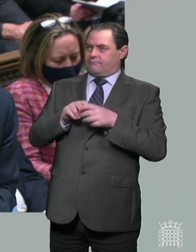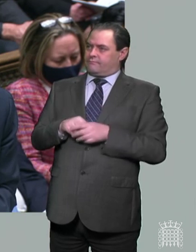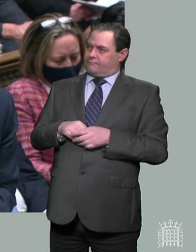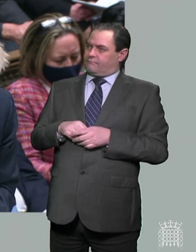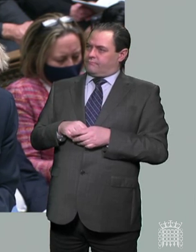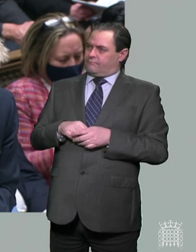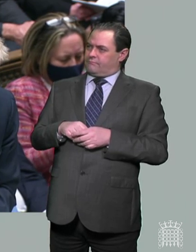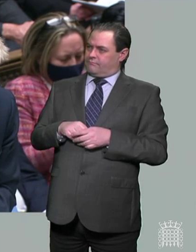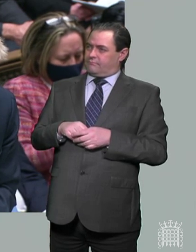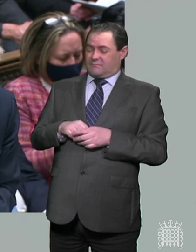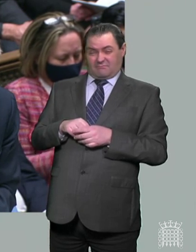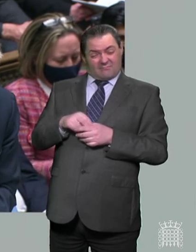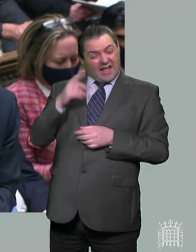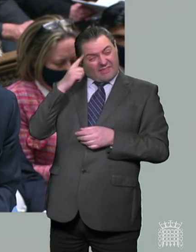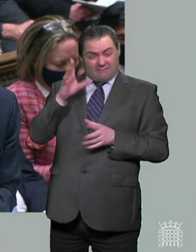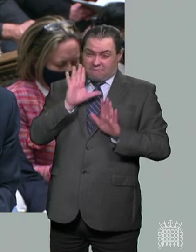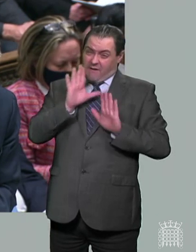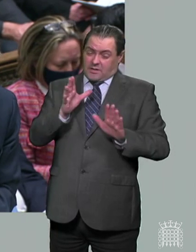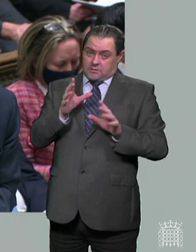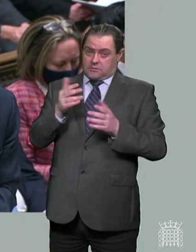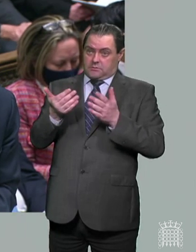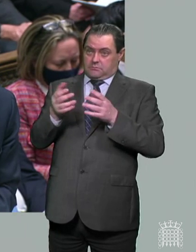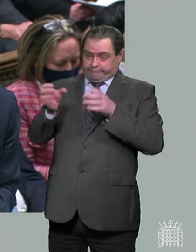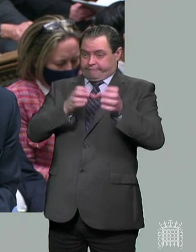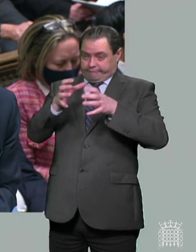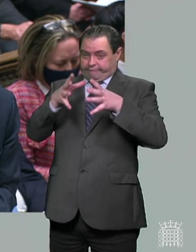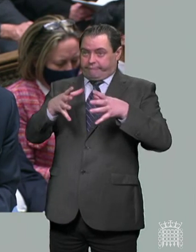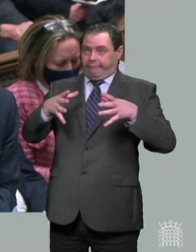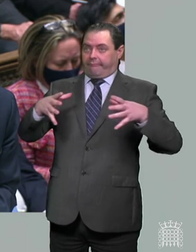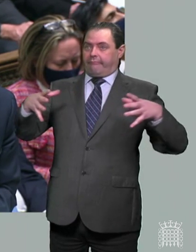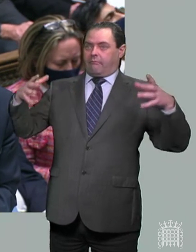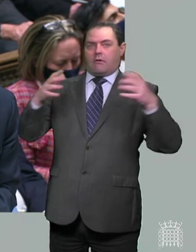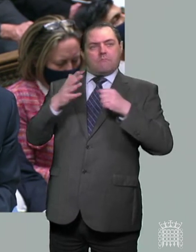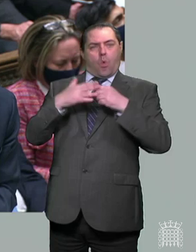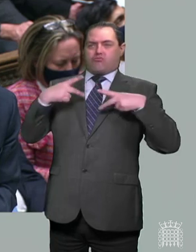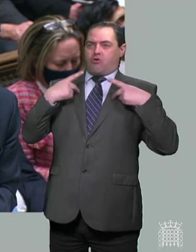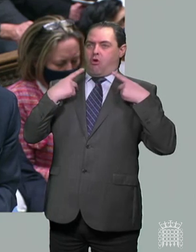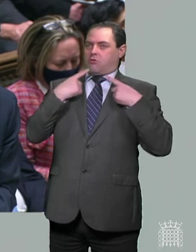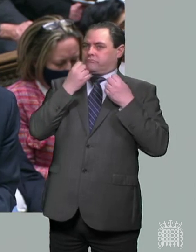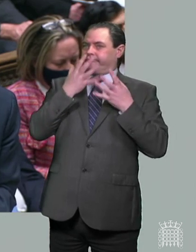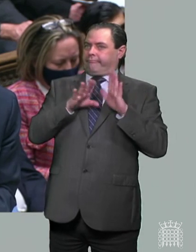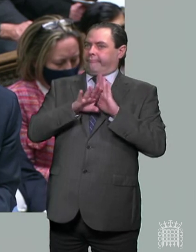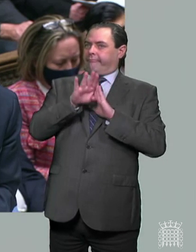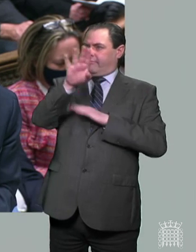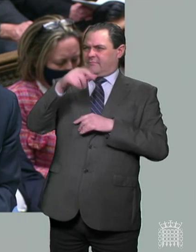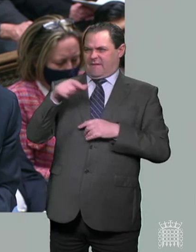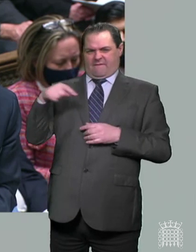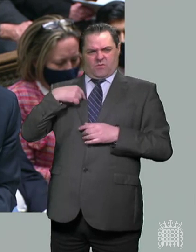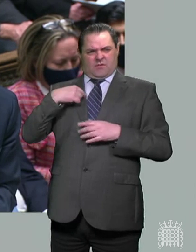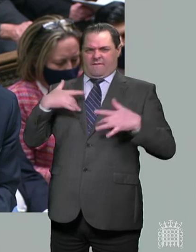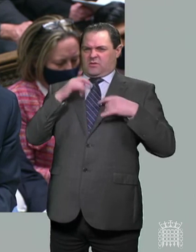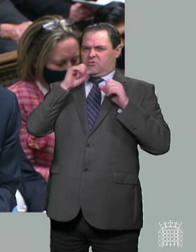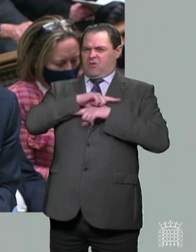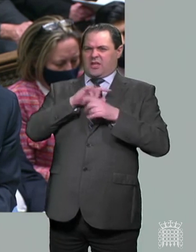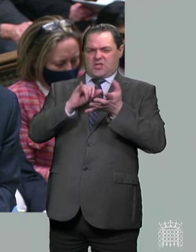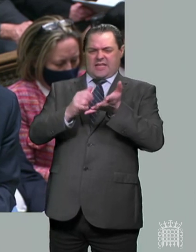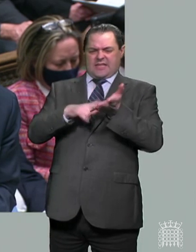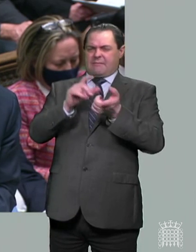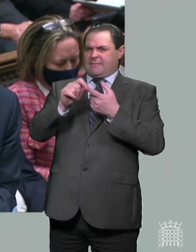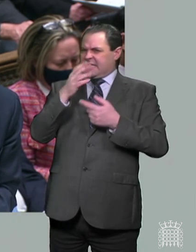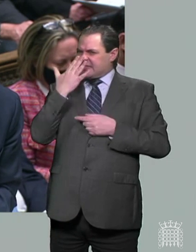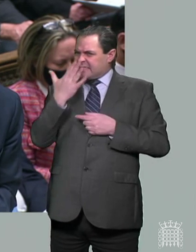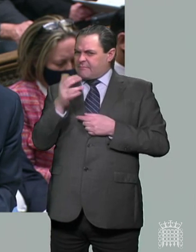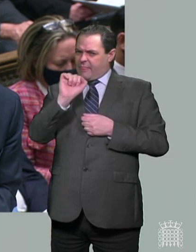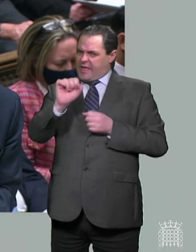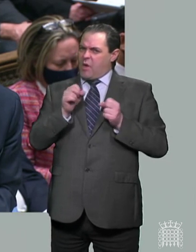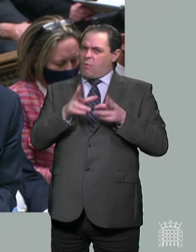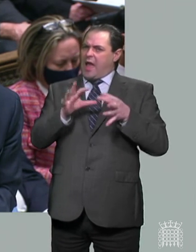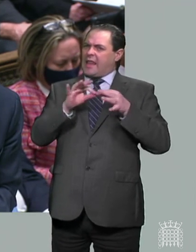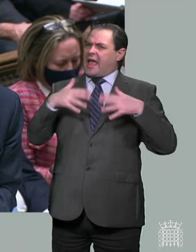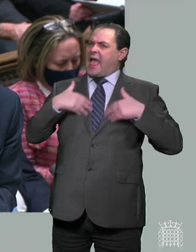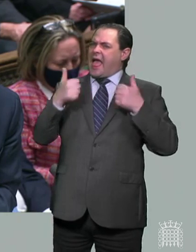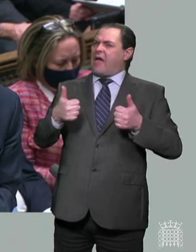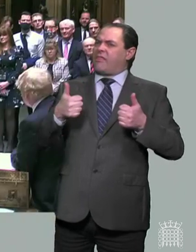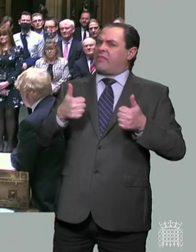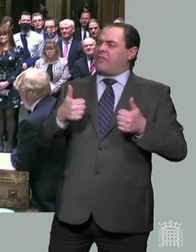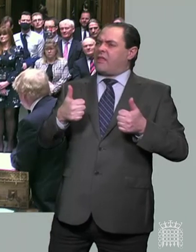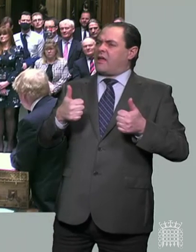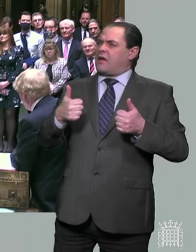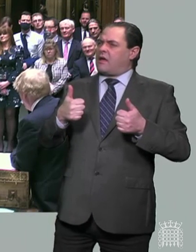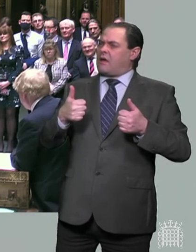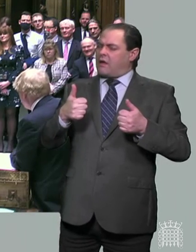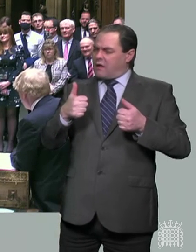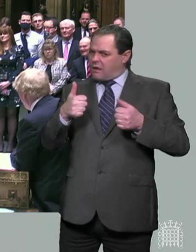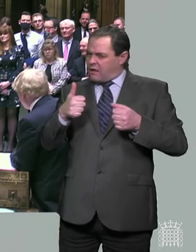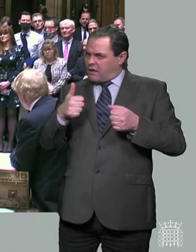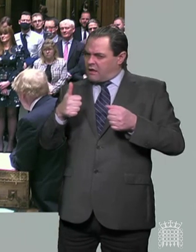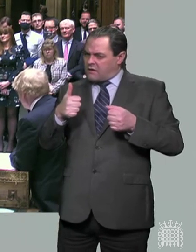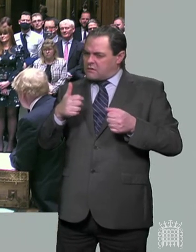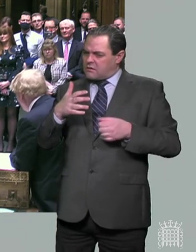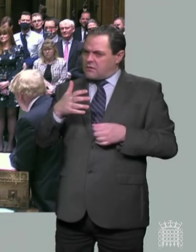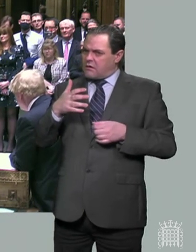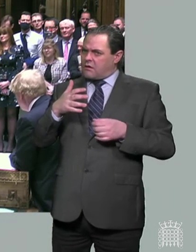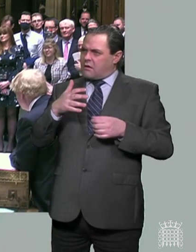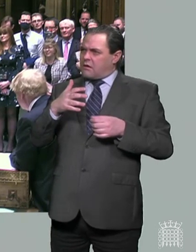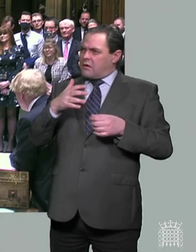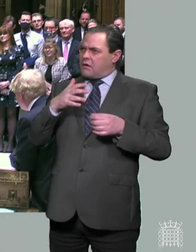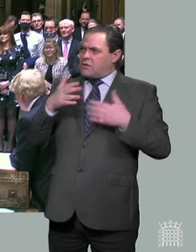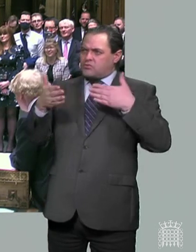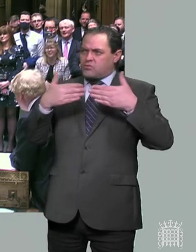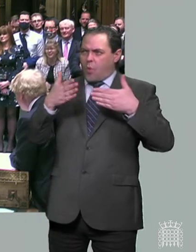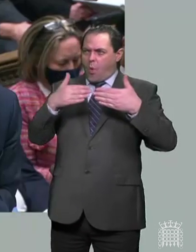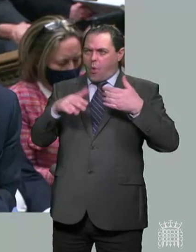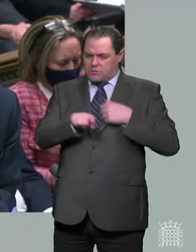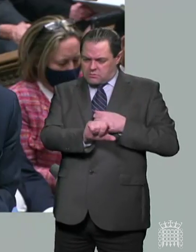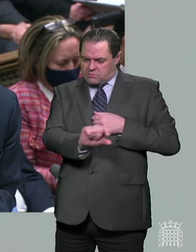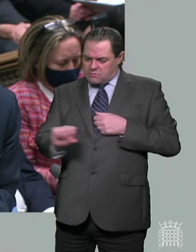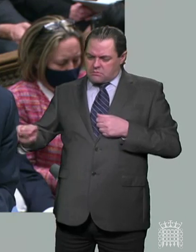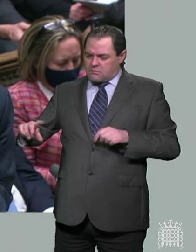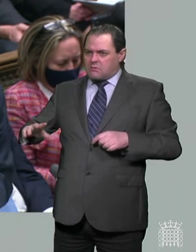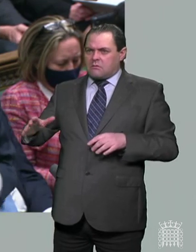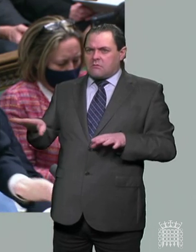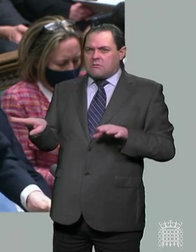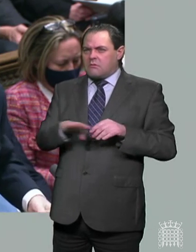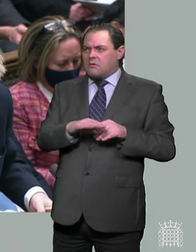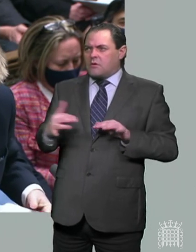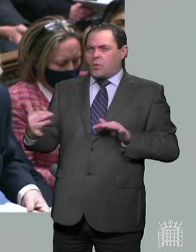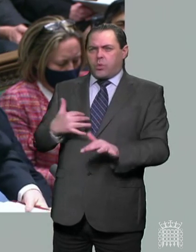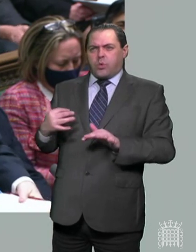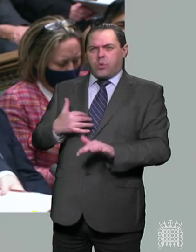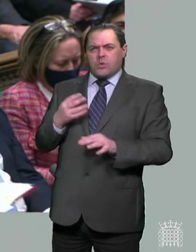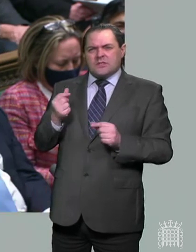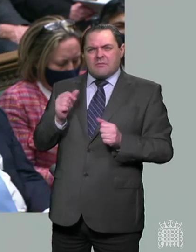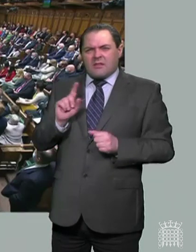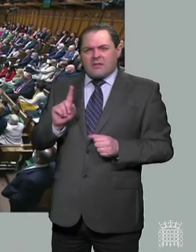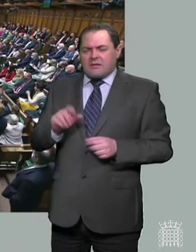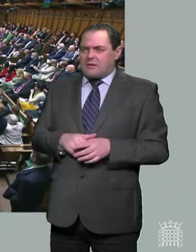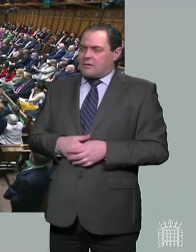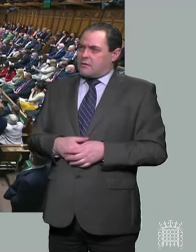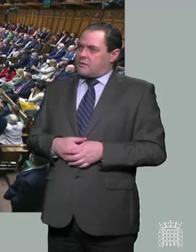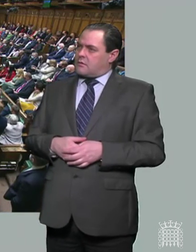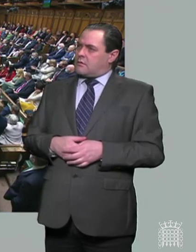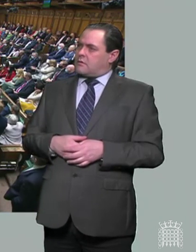Those are fantastic investments in our country and in our society, and I must say that it is peculiar that, as I understand it, the Scottish nationalist party’s approach to healthcare is now to cut off the bottom of doors in schools in Scotland in order to improve ventilation.